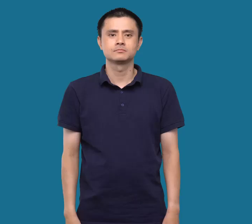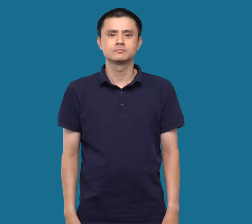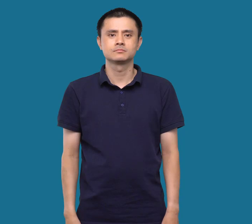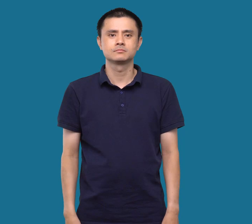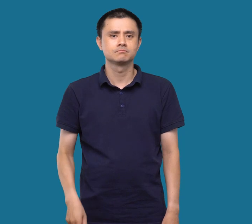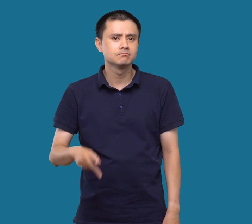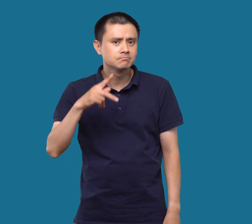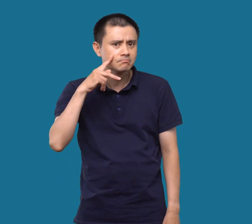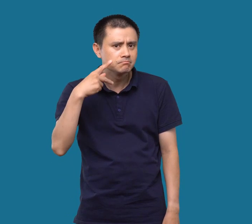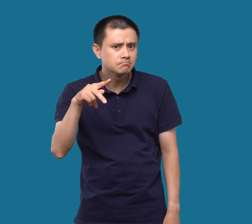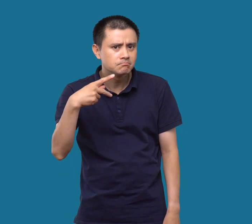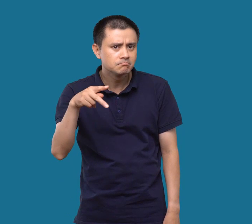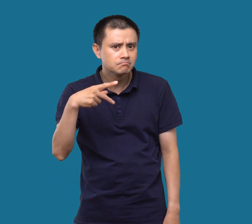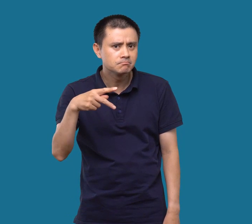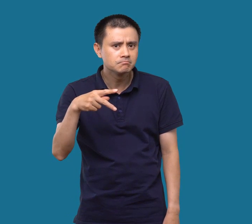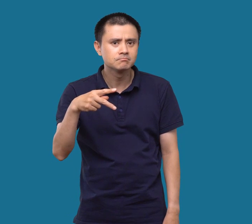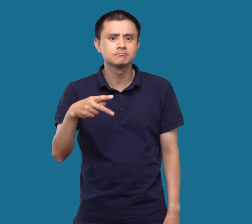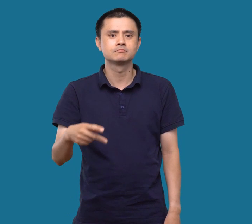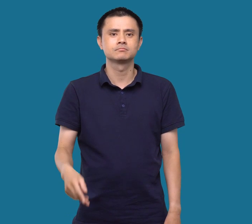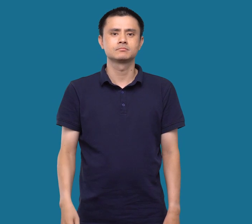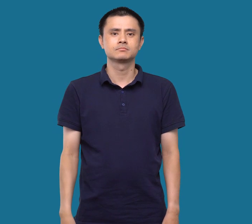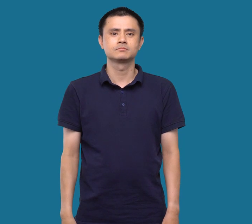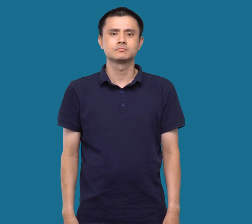kiểm tra